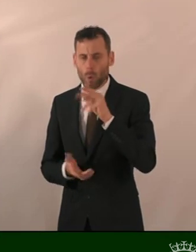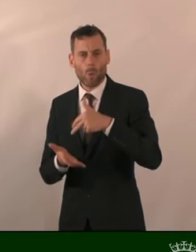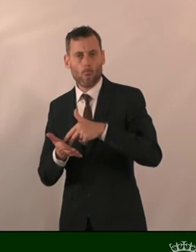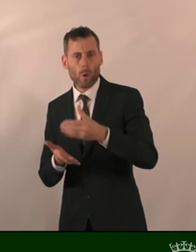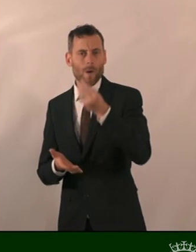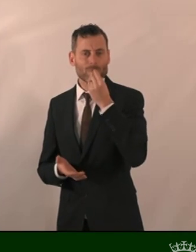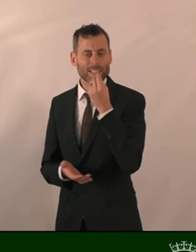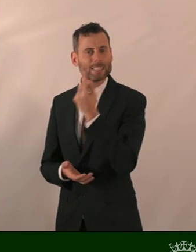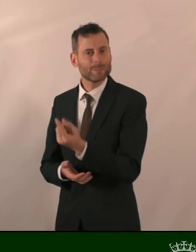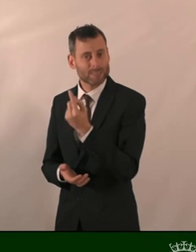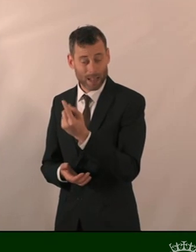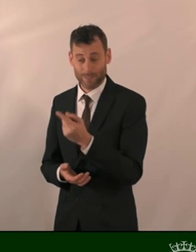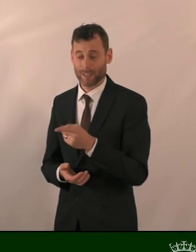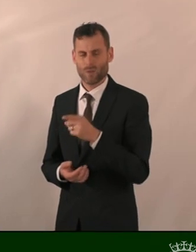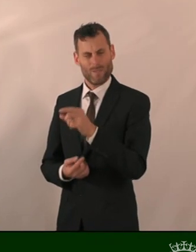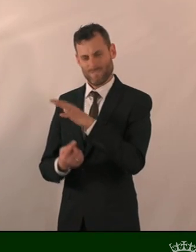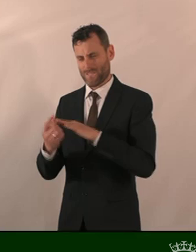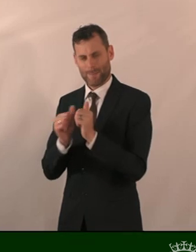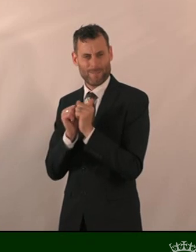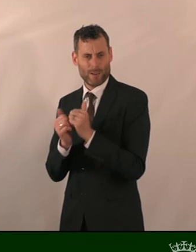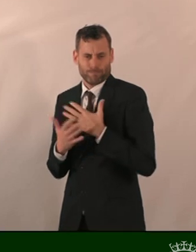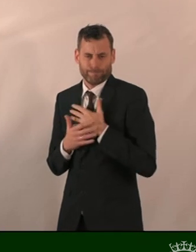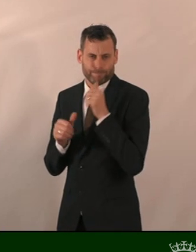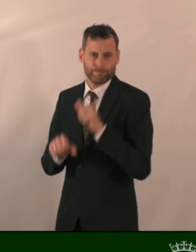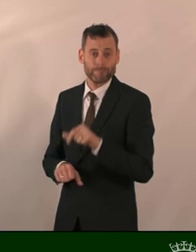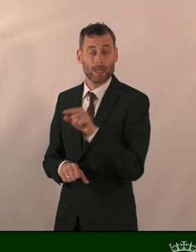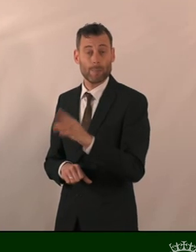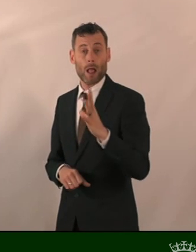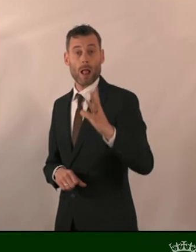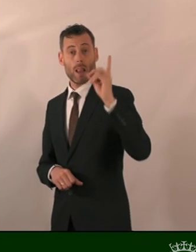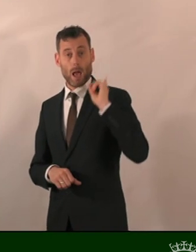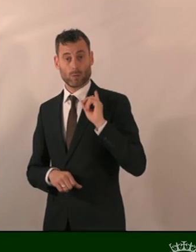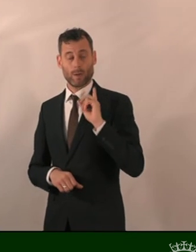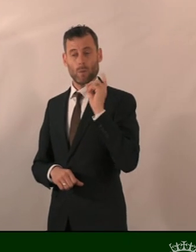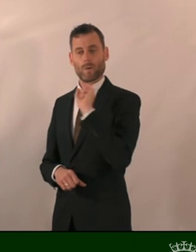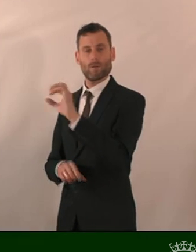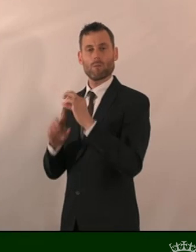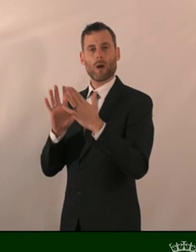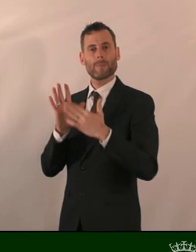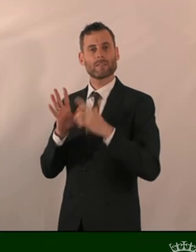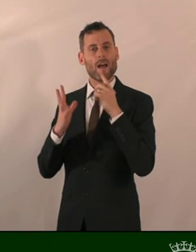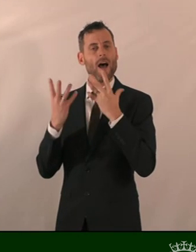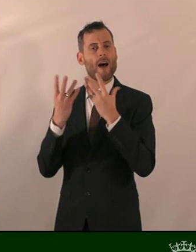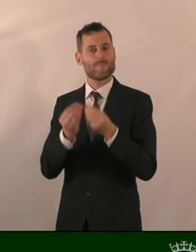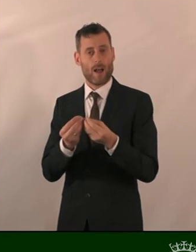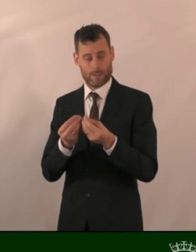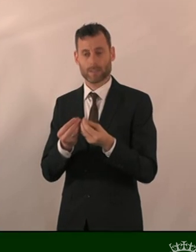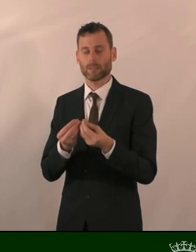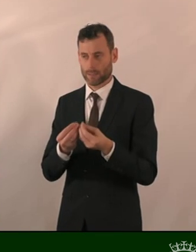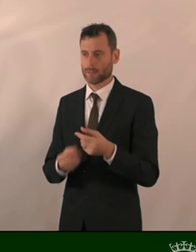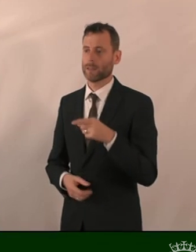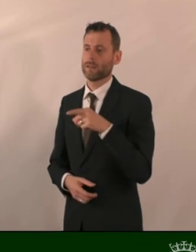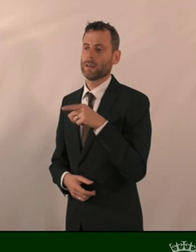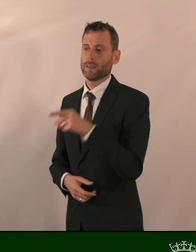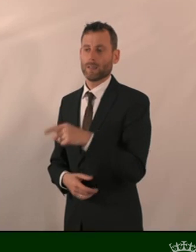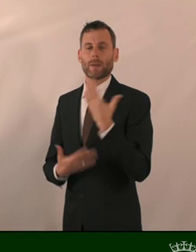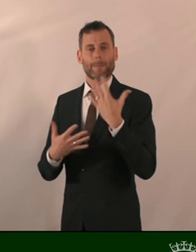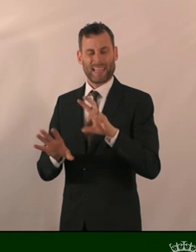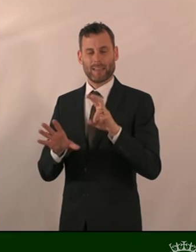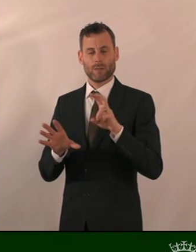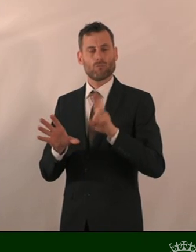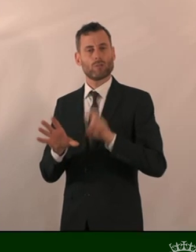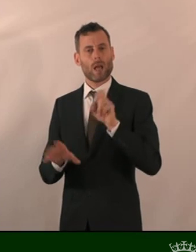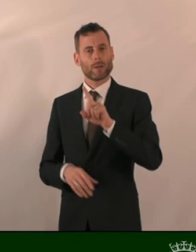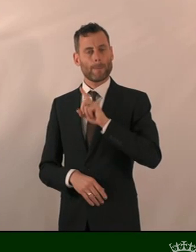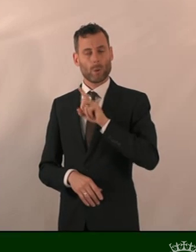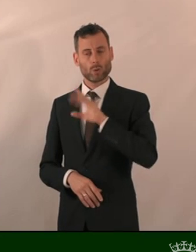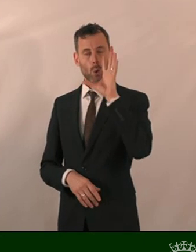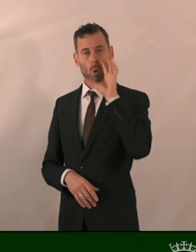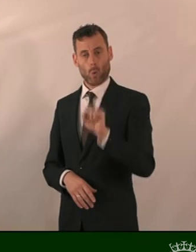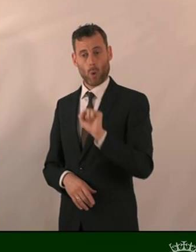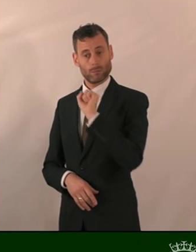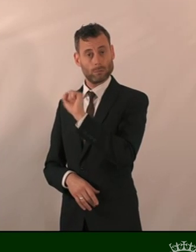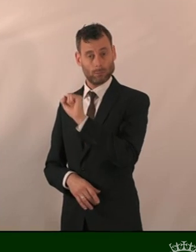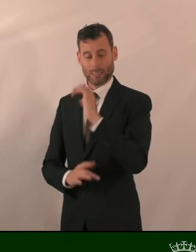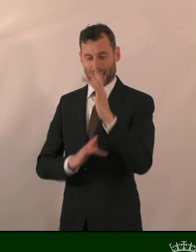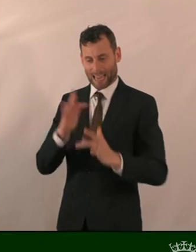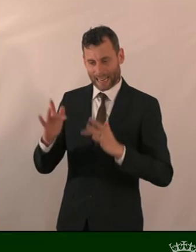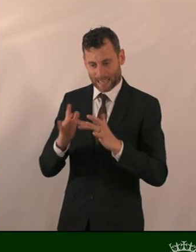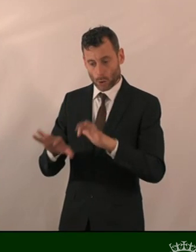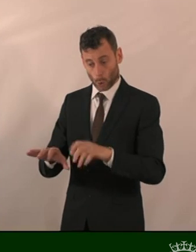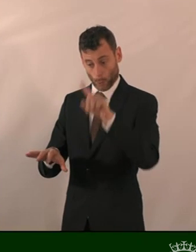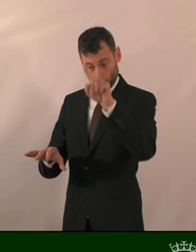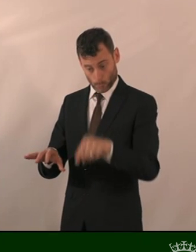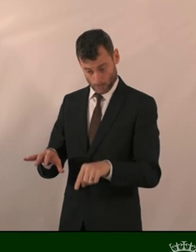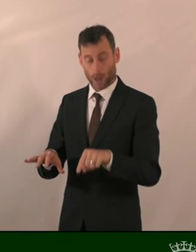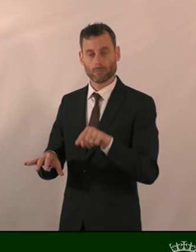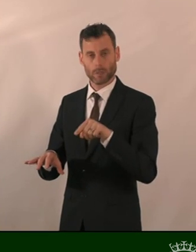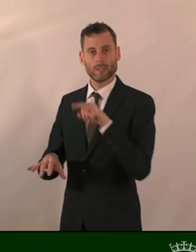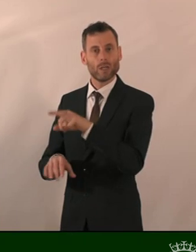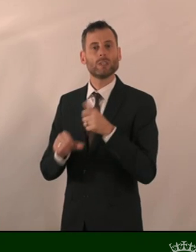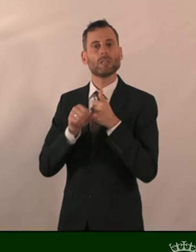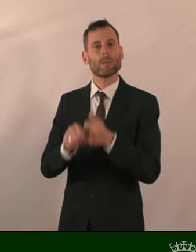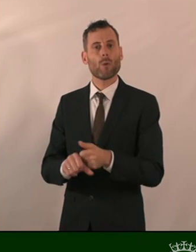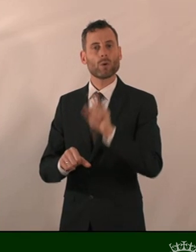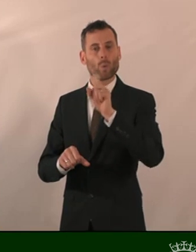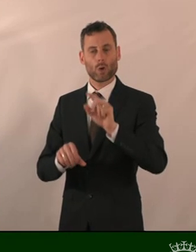He brought joy and love to all who knew him. Last week, one of the Prime Minister’s advisers resigned when a basic check of their internet history revealed that they had promoted eugenicist policies—the sort that would have ended my brother Graham Docherty’s life before it began.